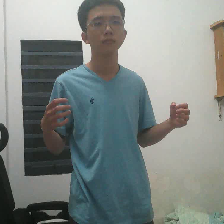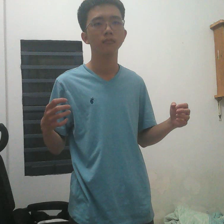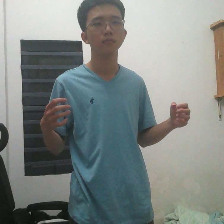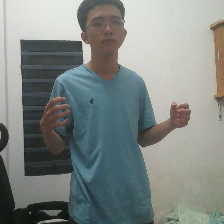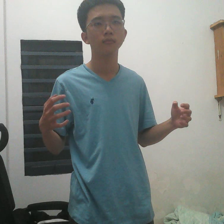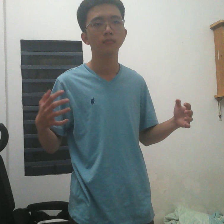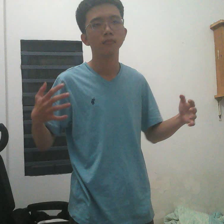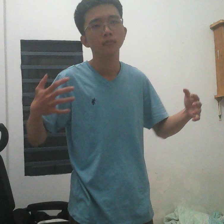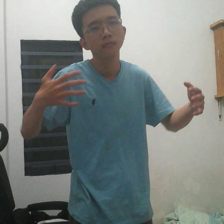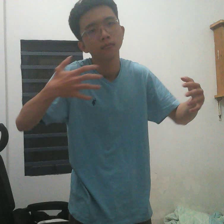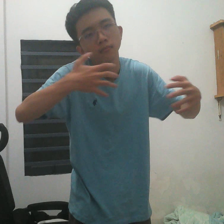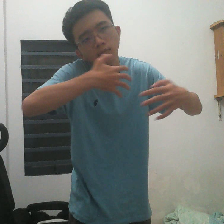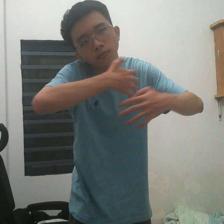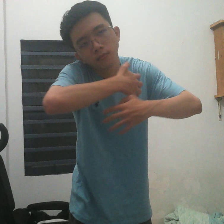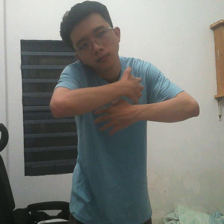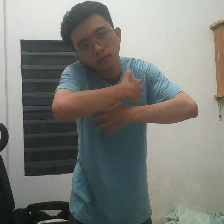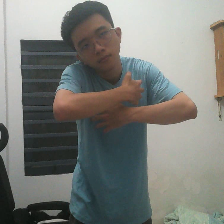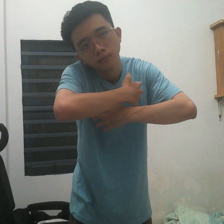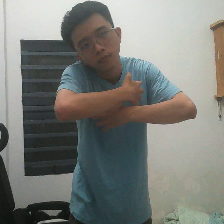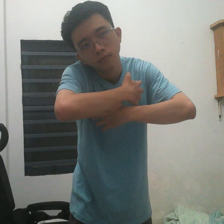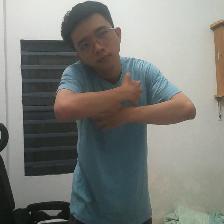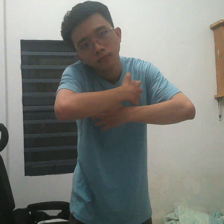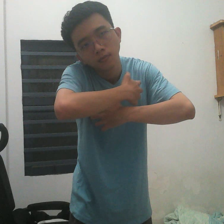om